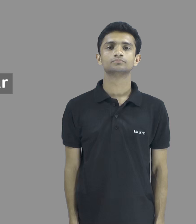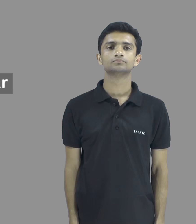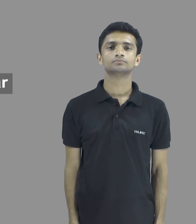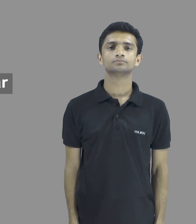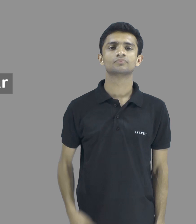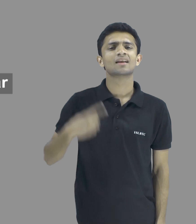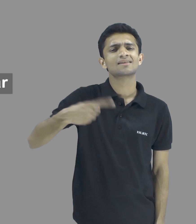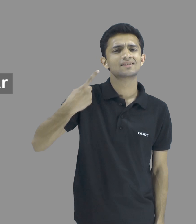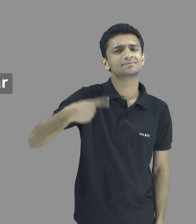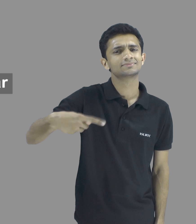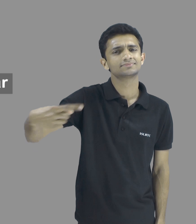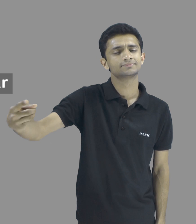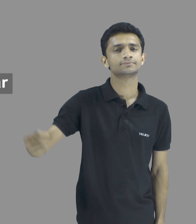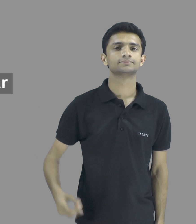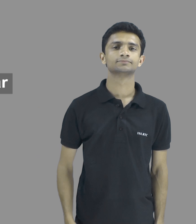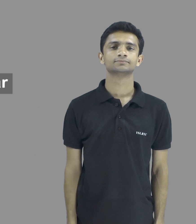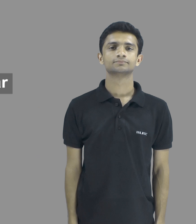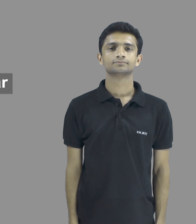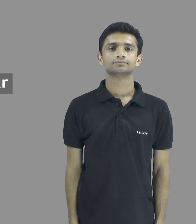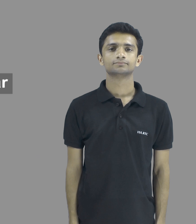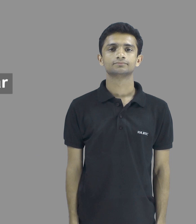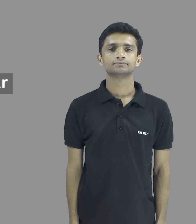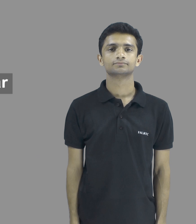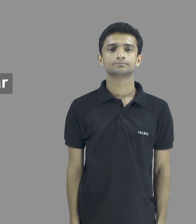Regular